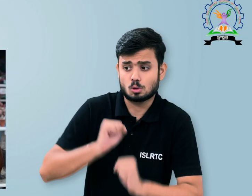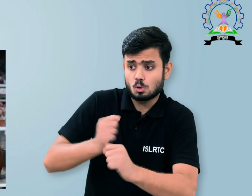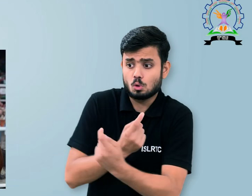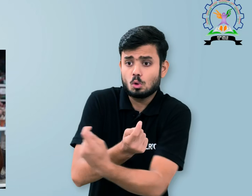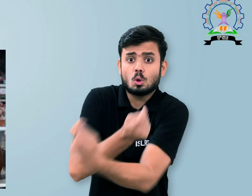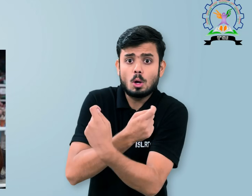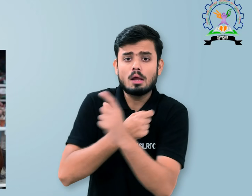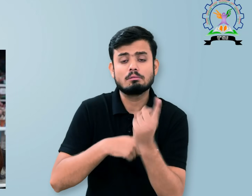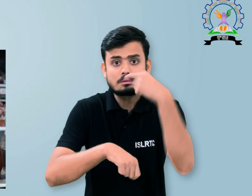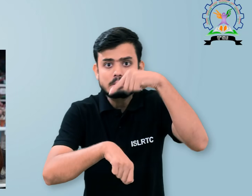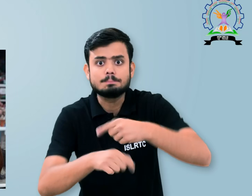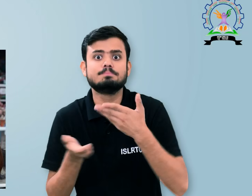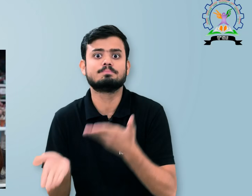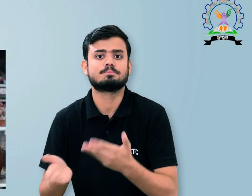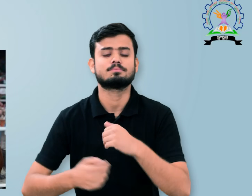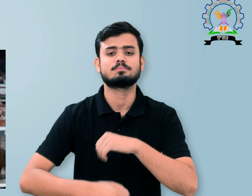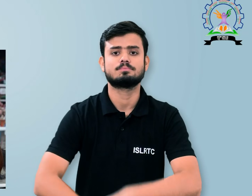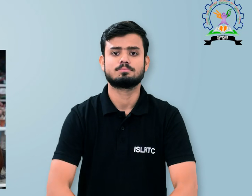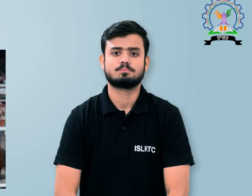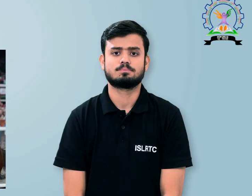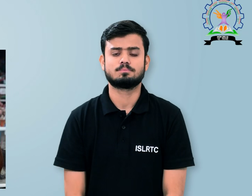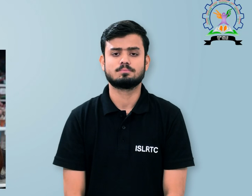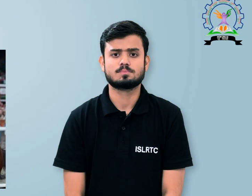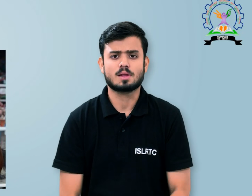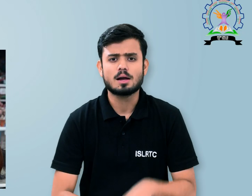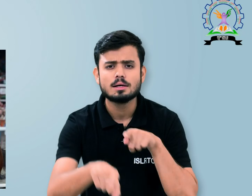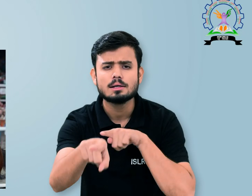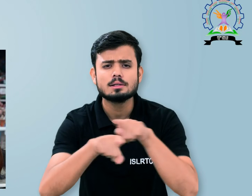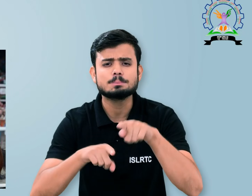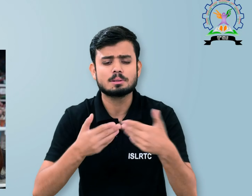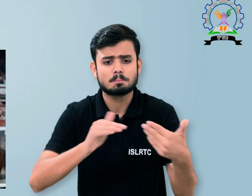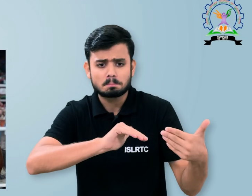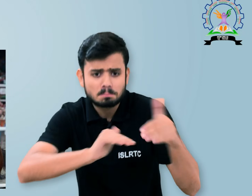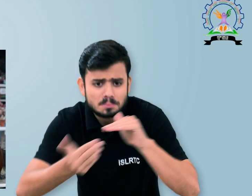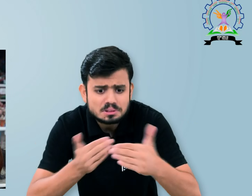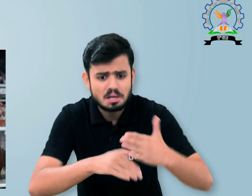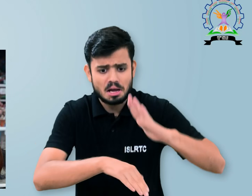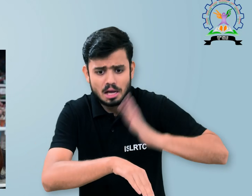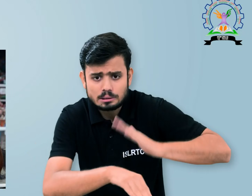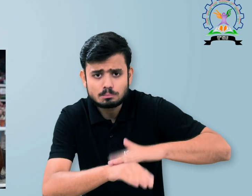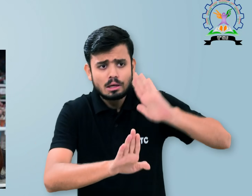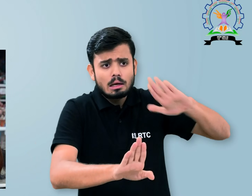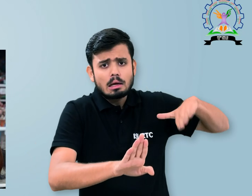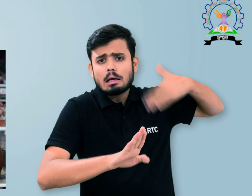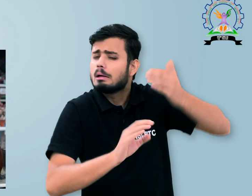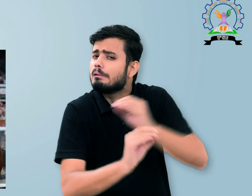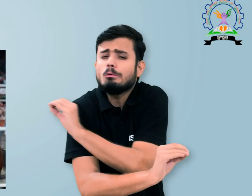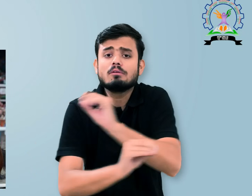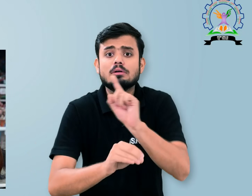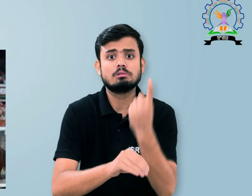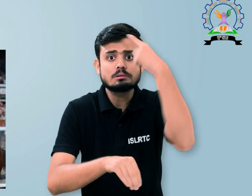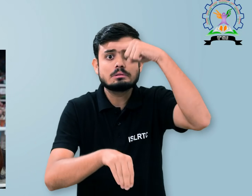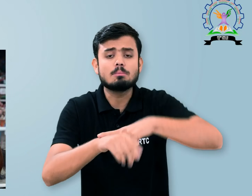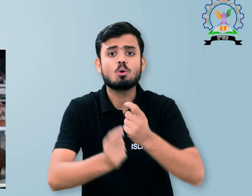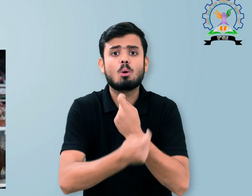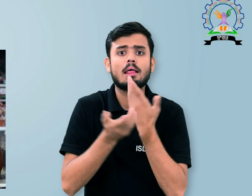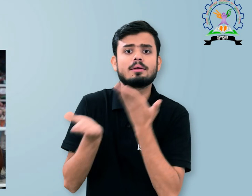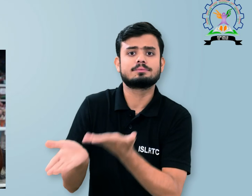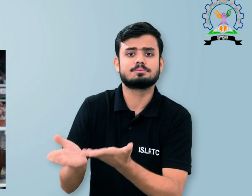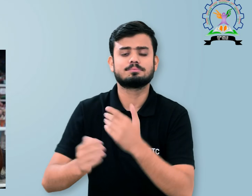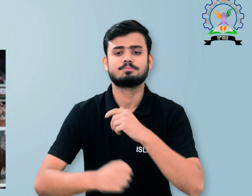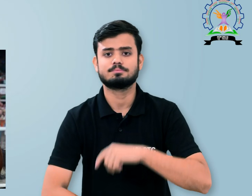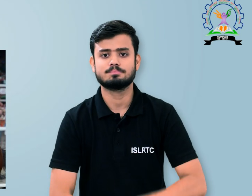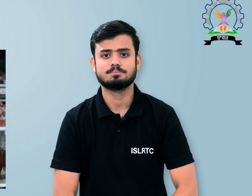Maiden Horse A maiden horse is one that hasn't won a race before. It's running its first race.